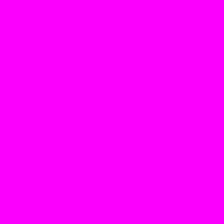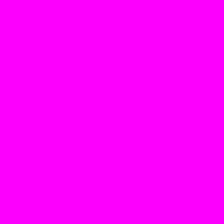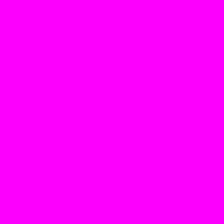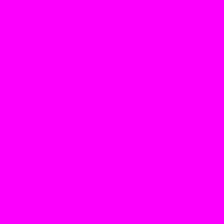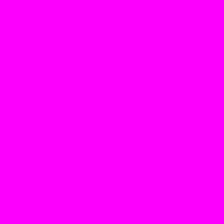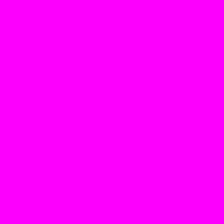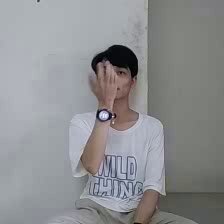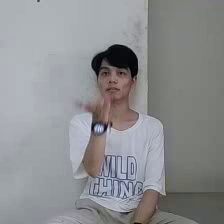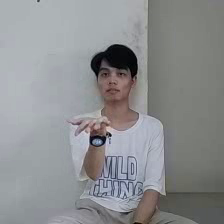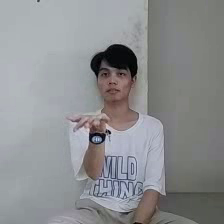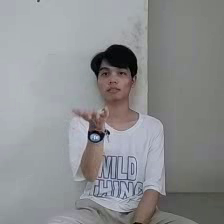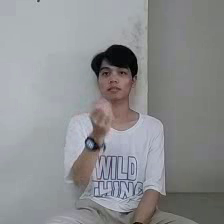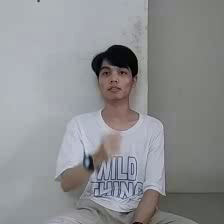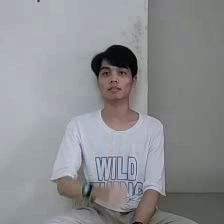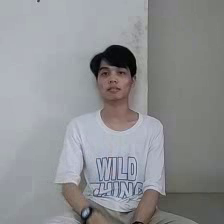Cảm ơn